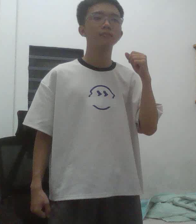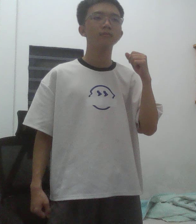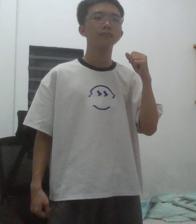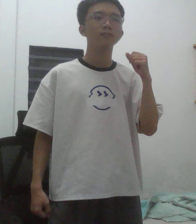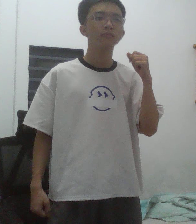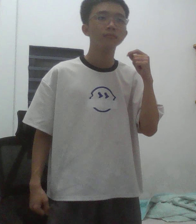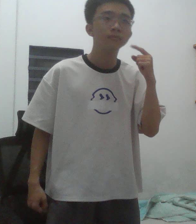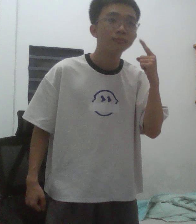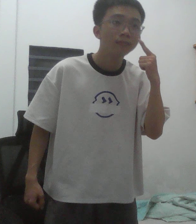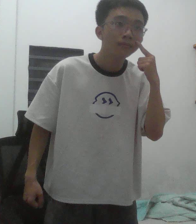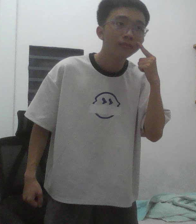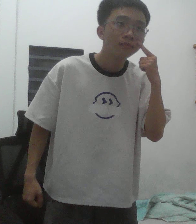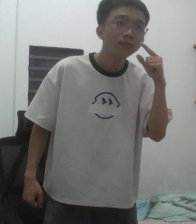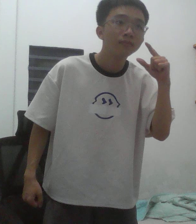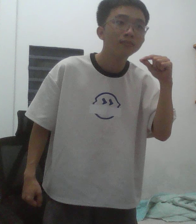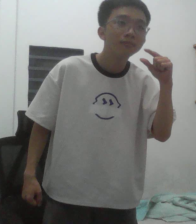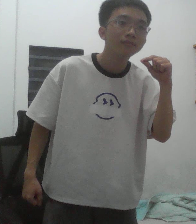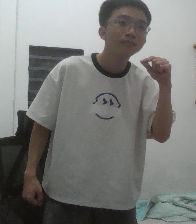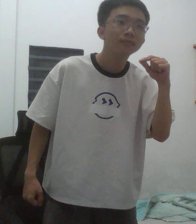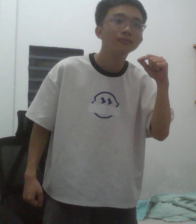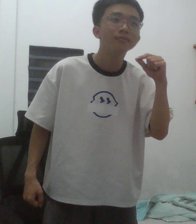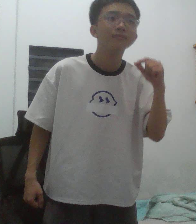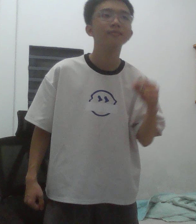lam quen